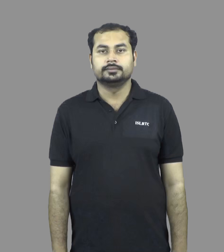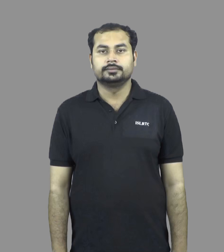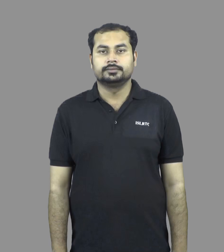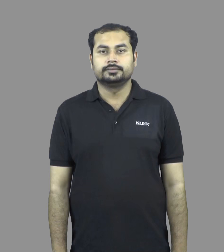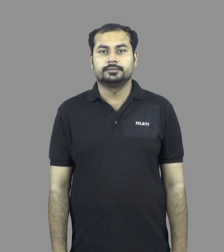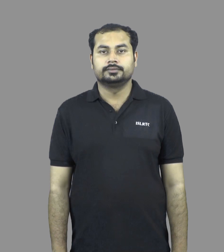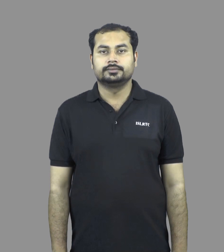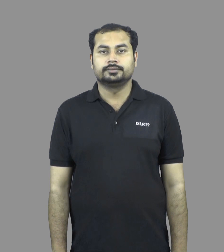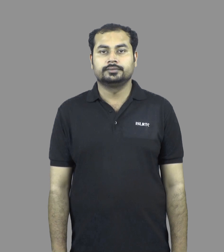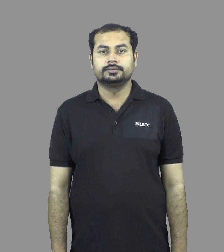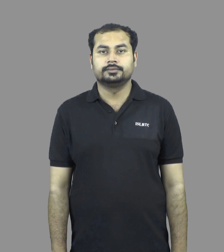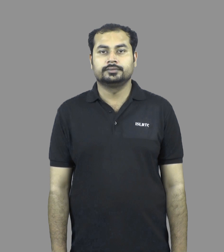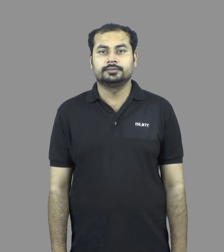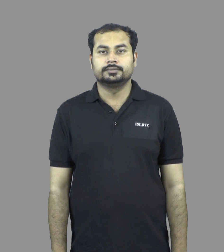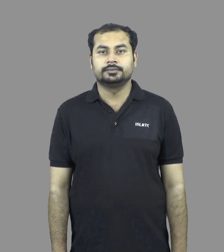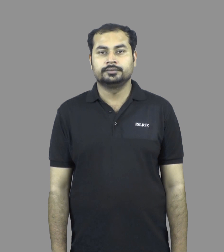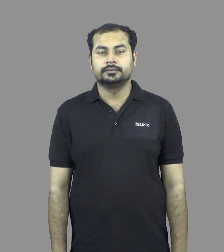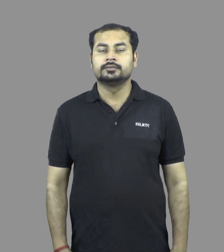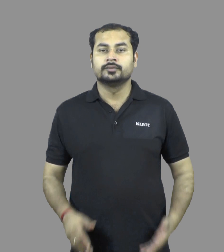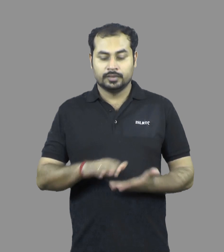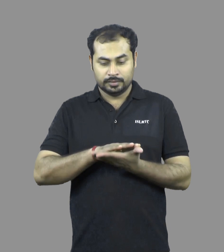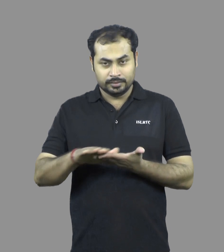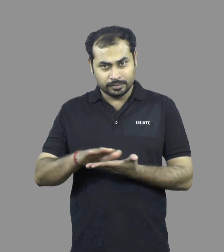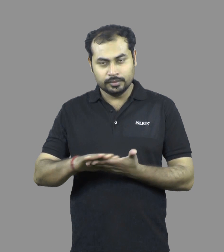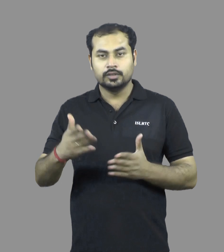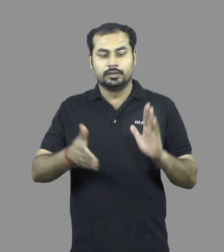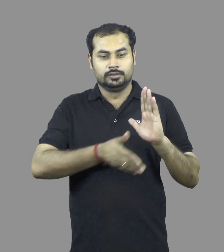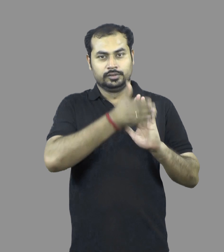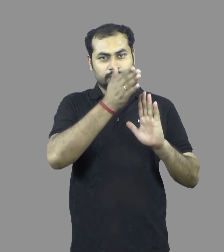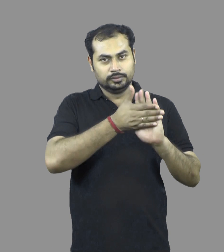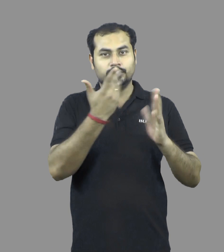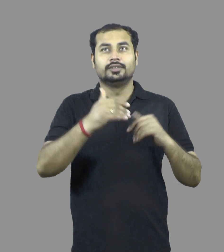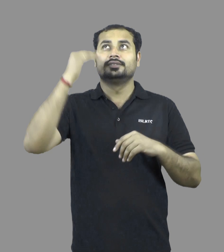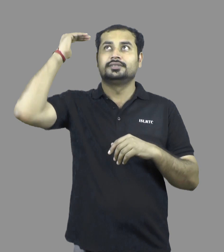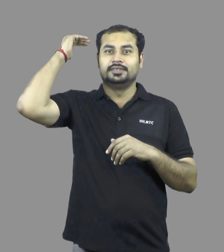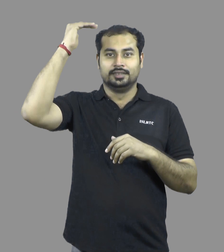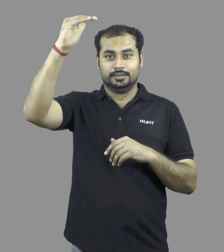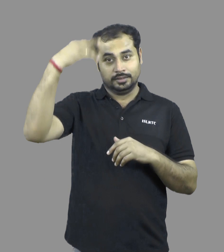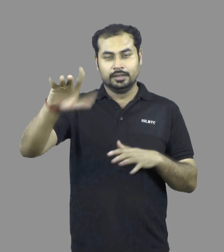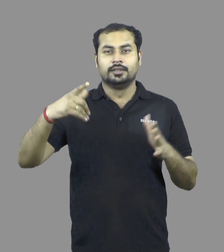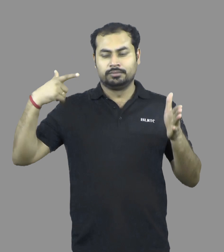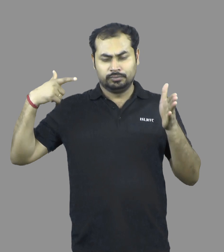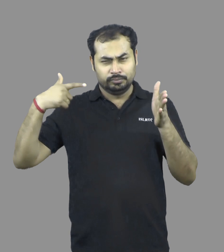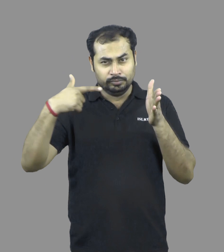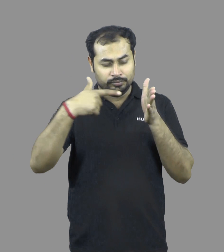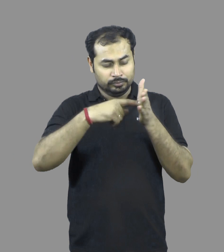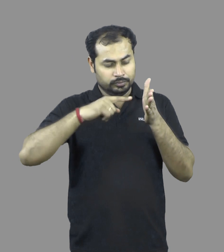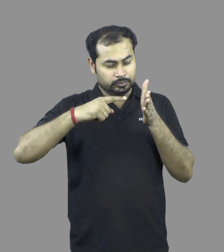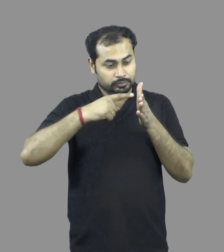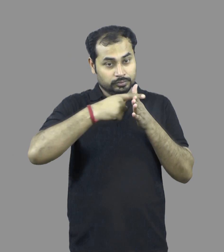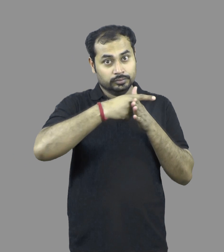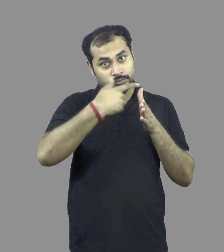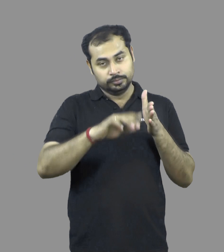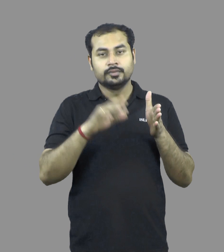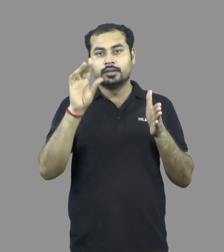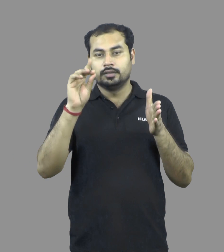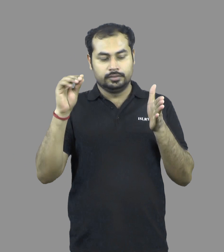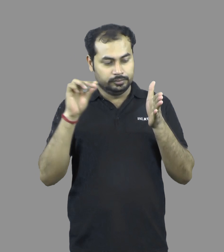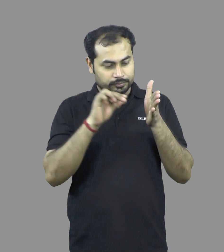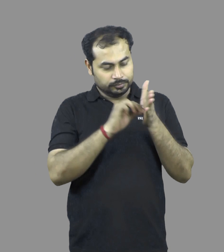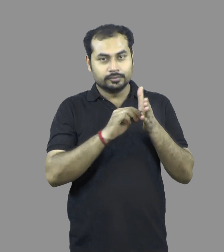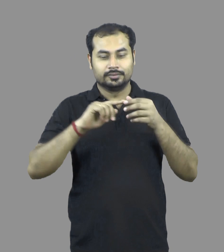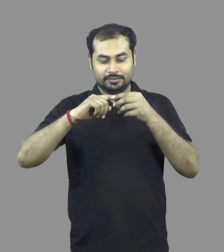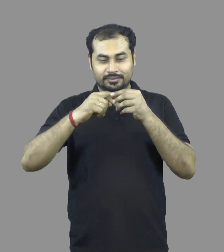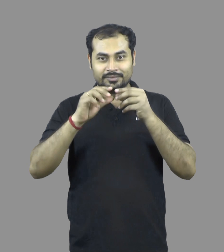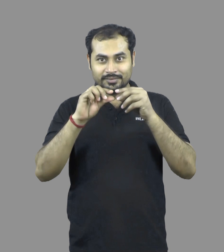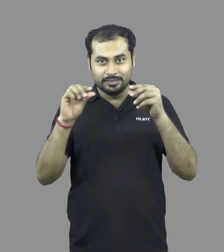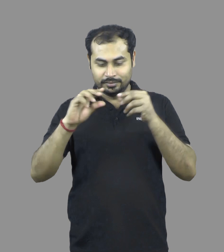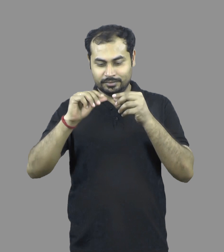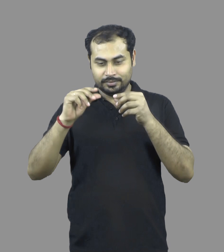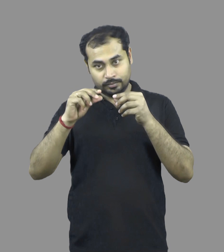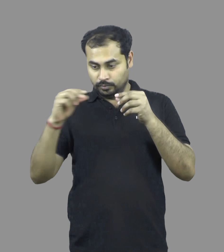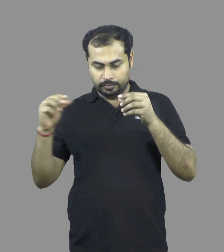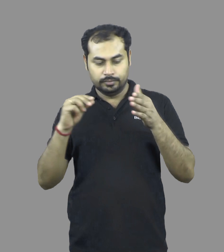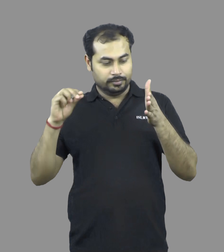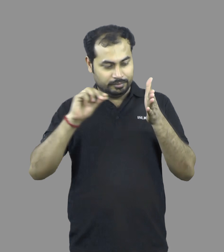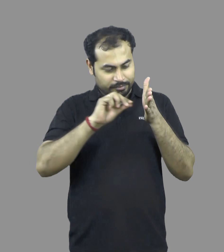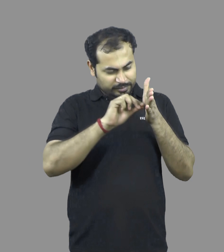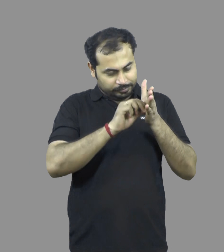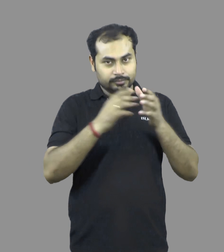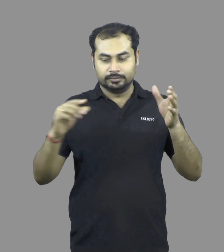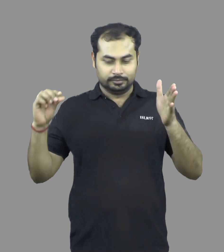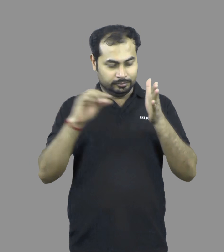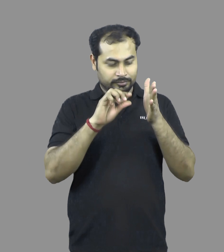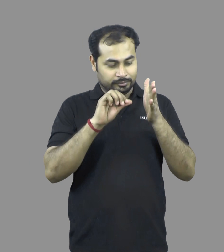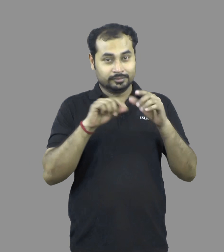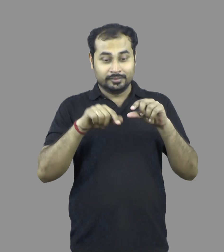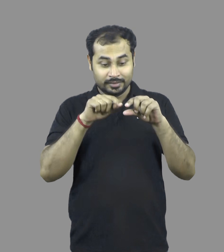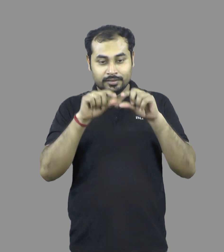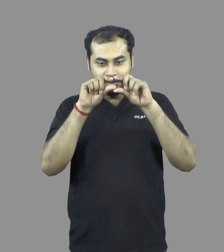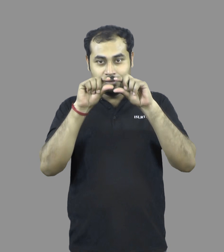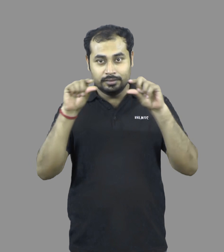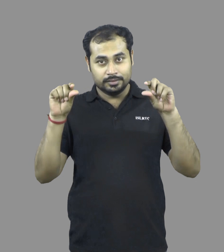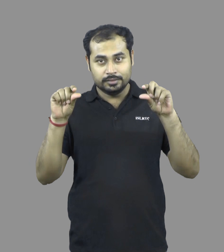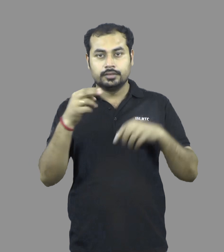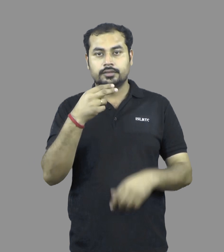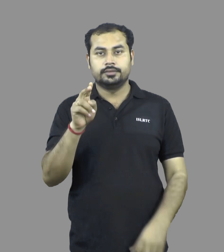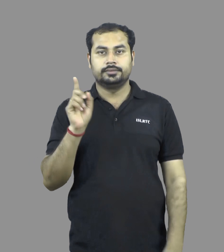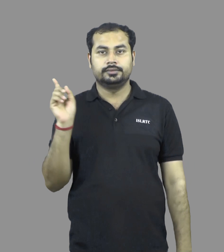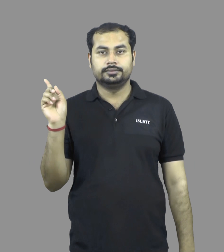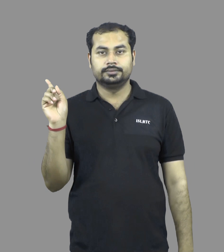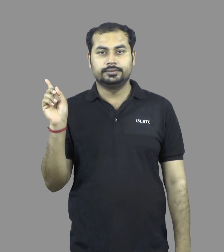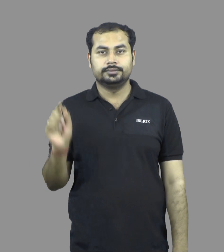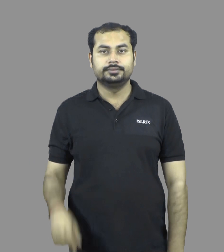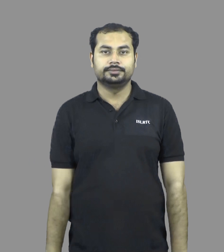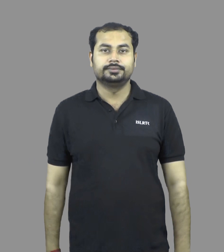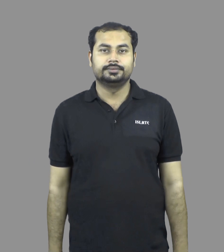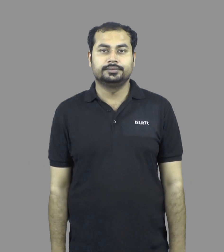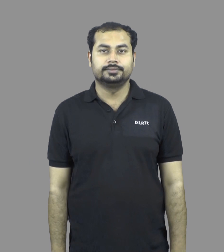Anchor Bolt